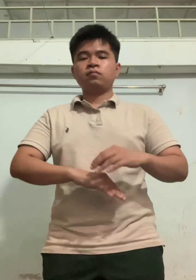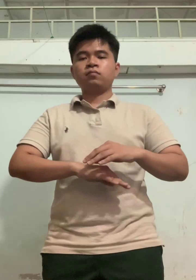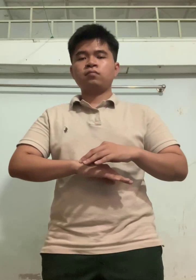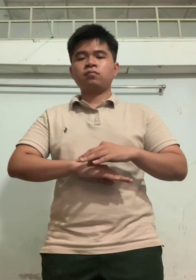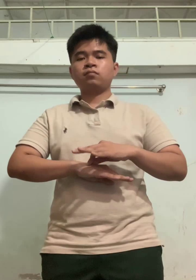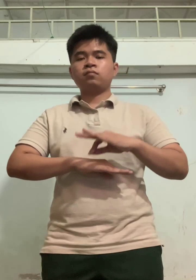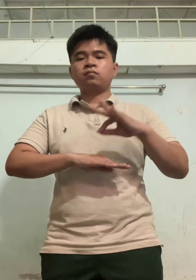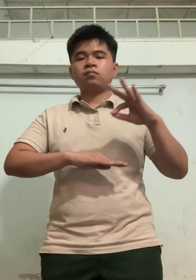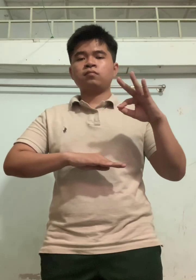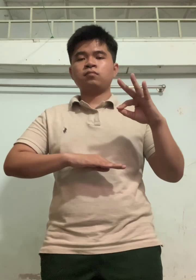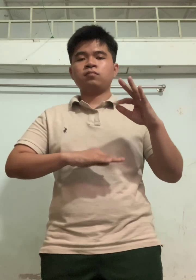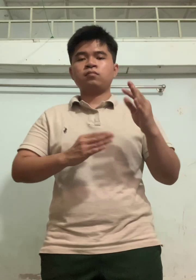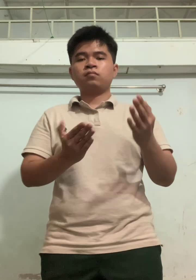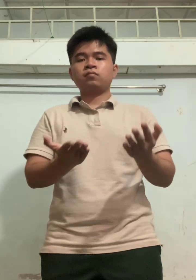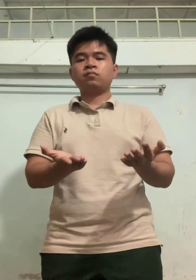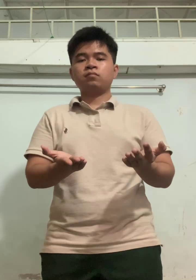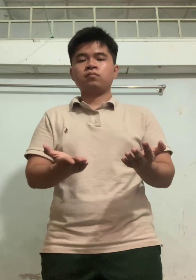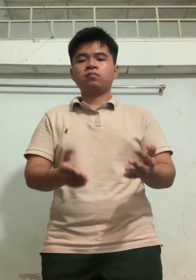tuan nay